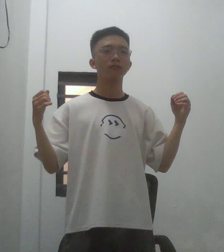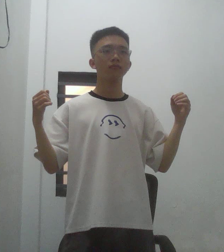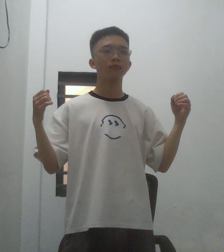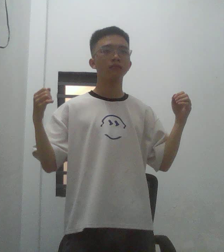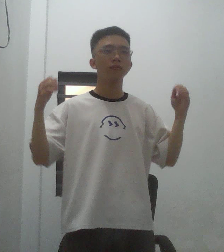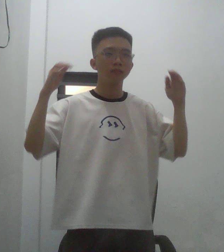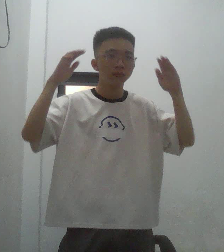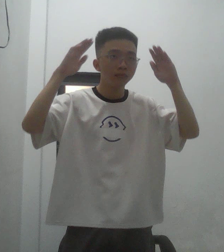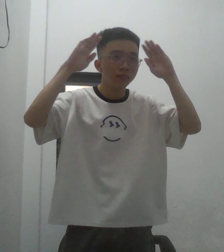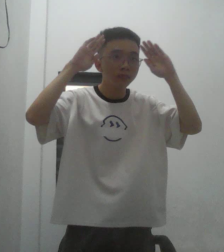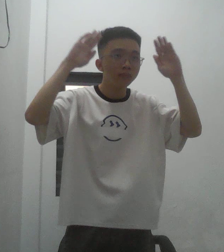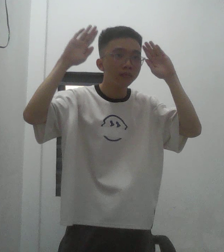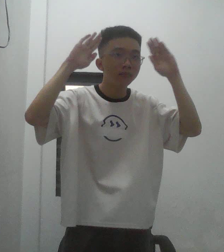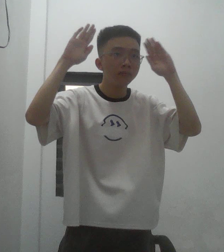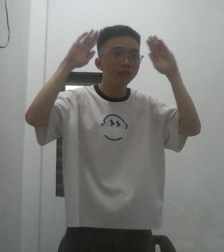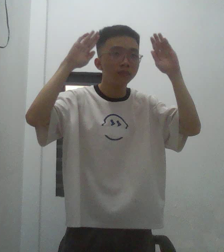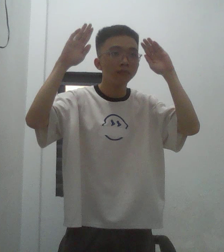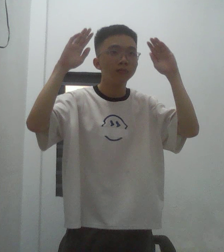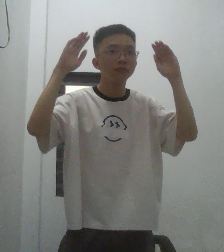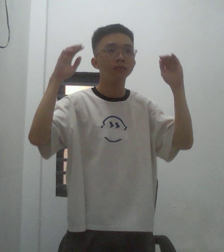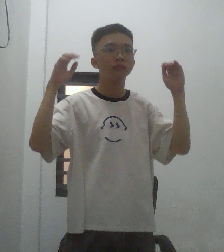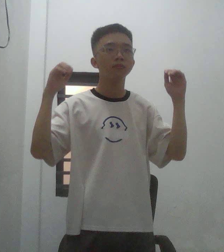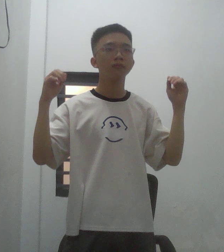xin chao